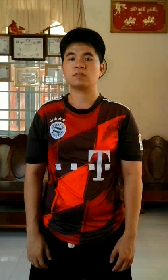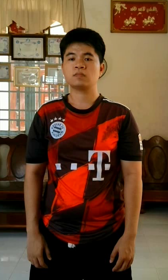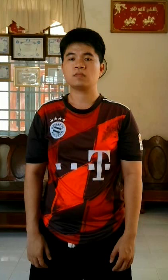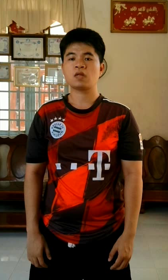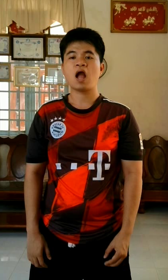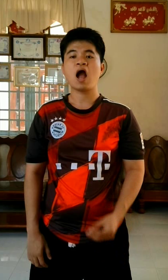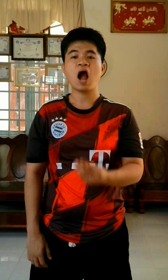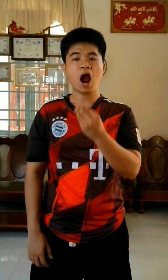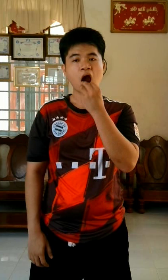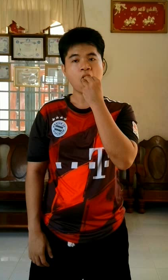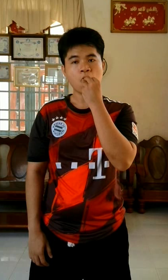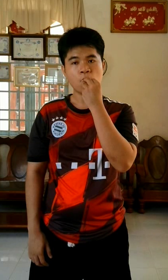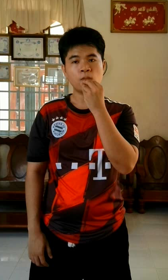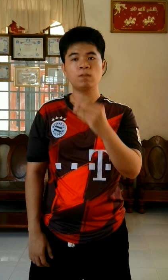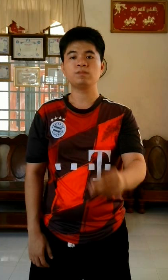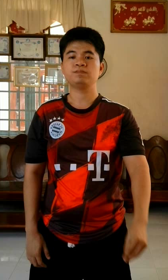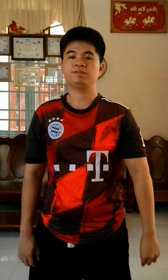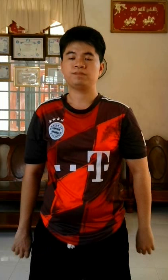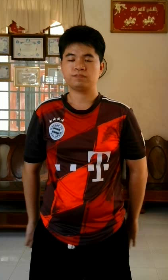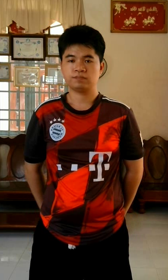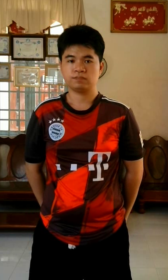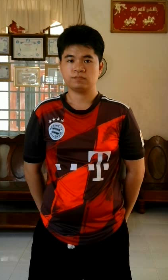an